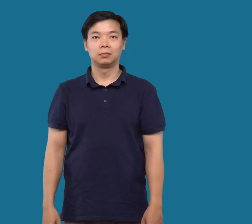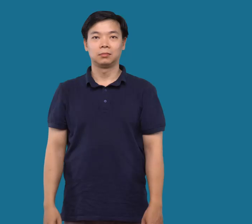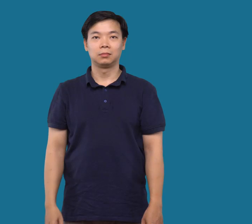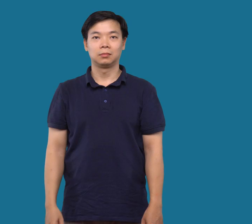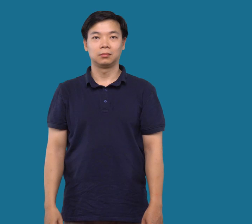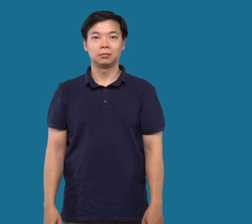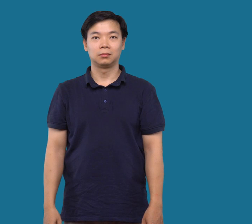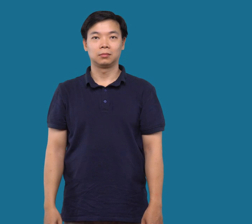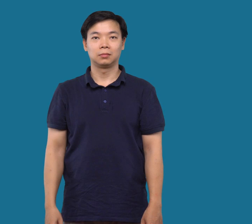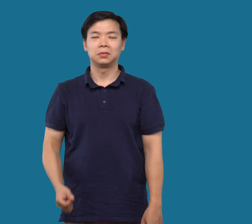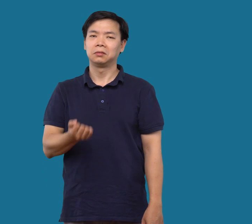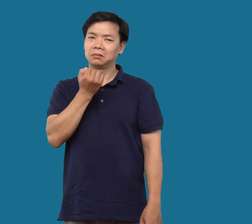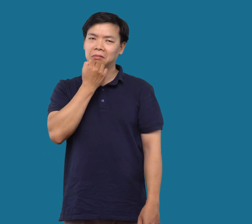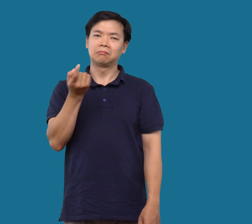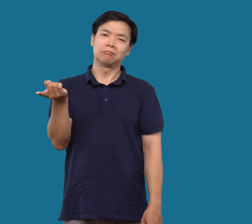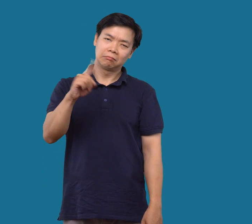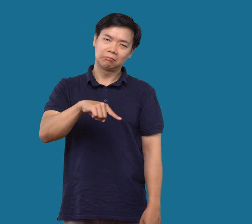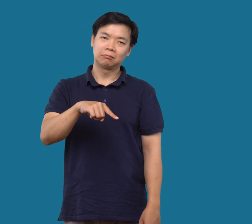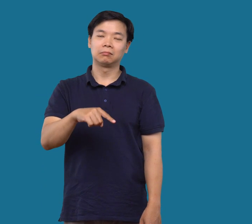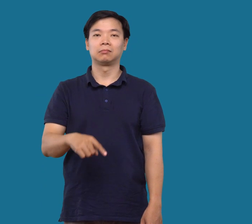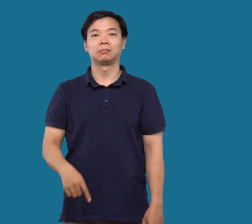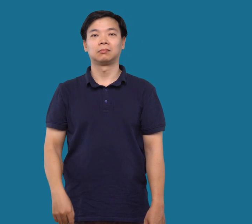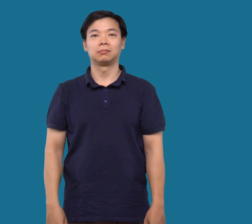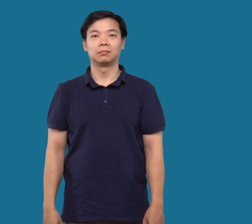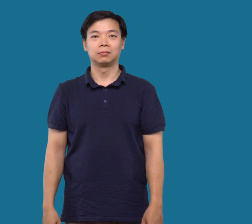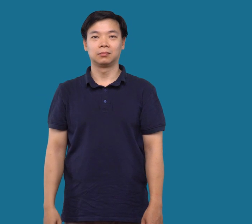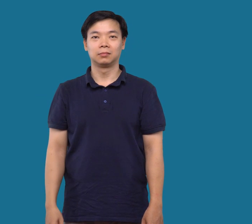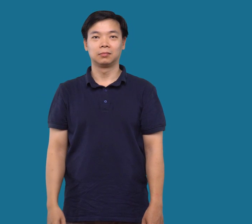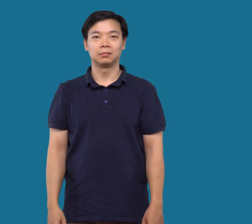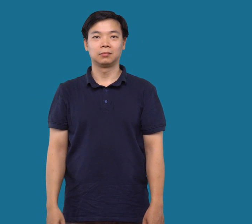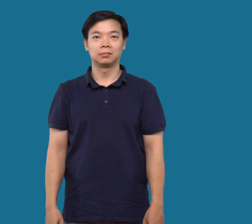tái phạm